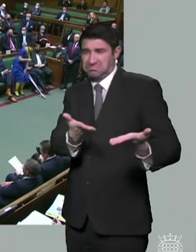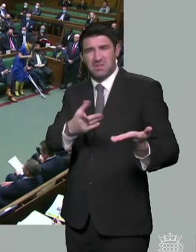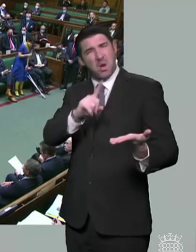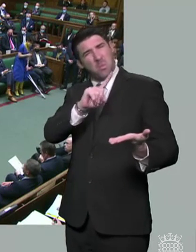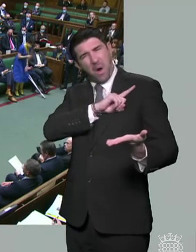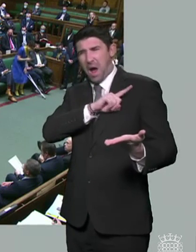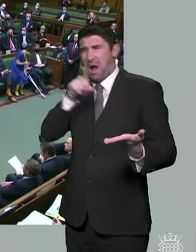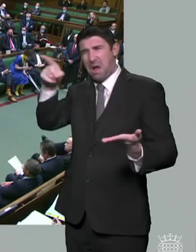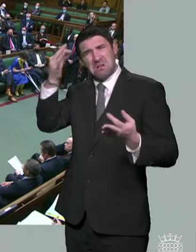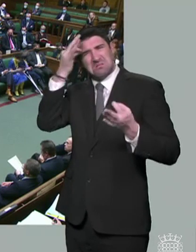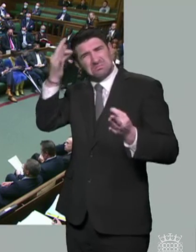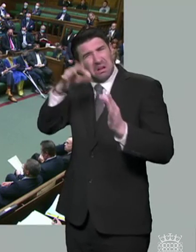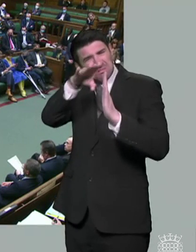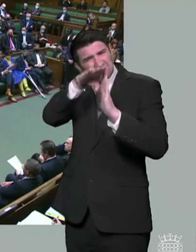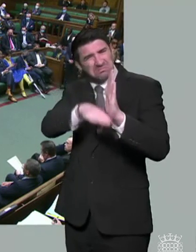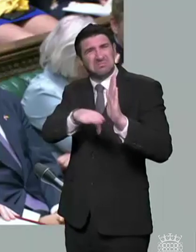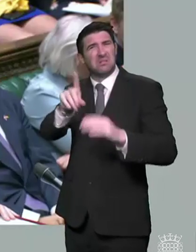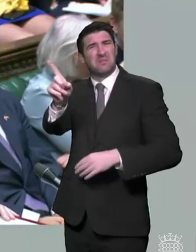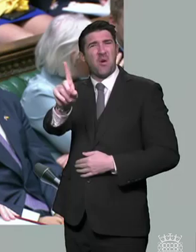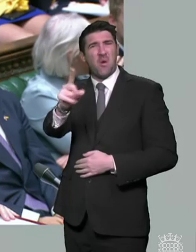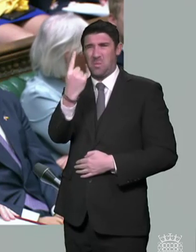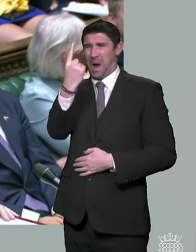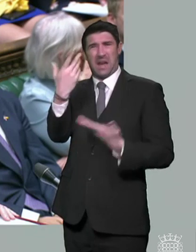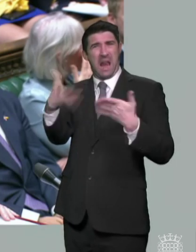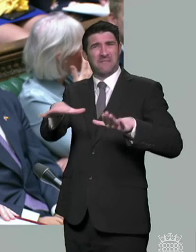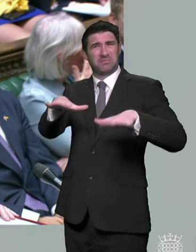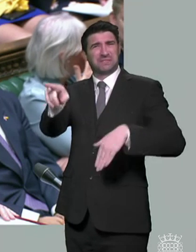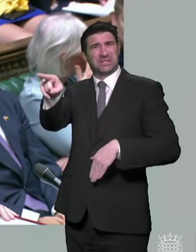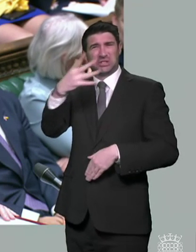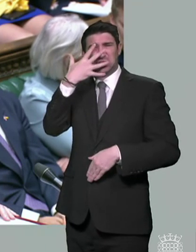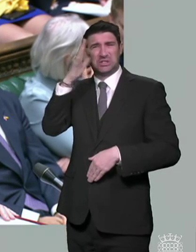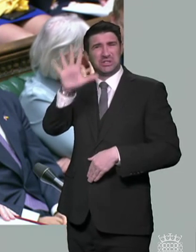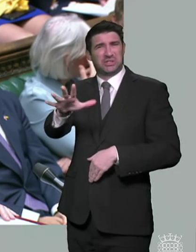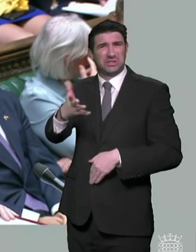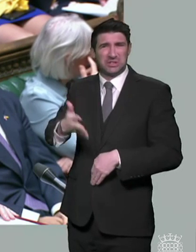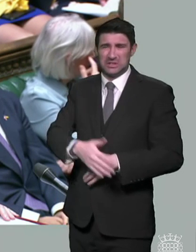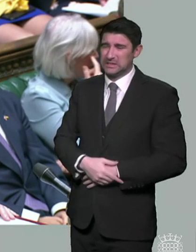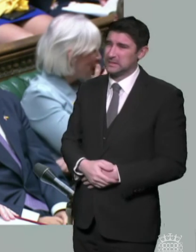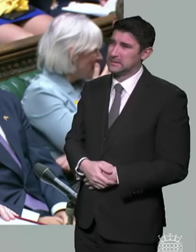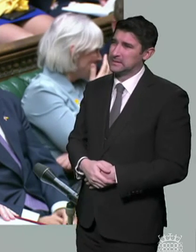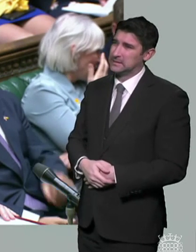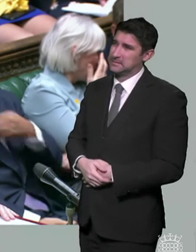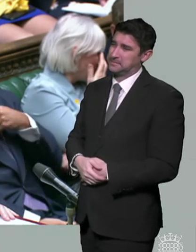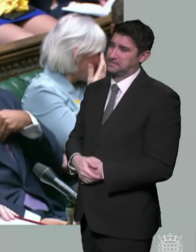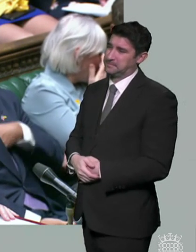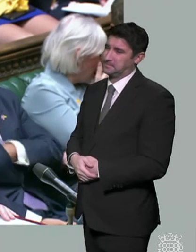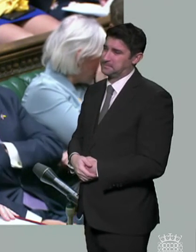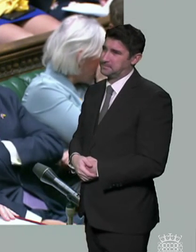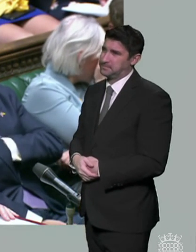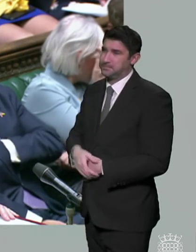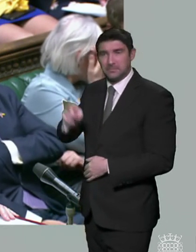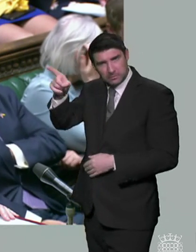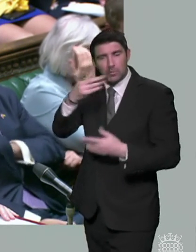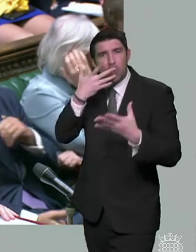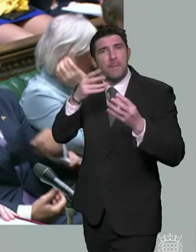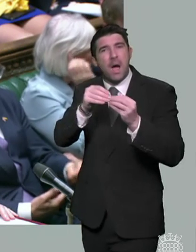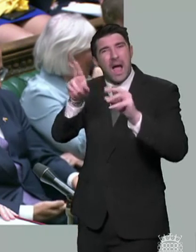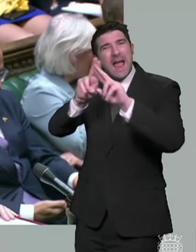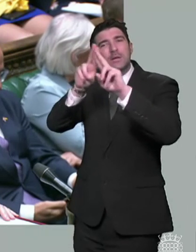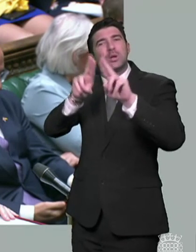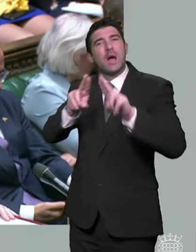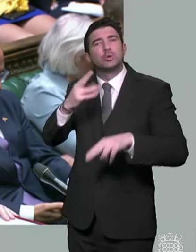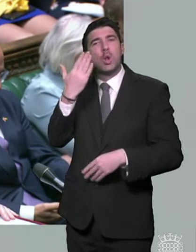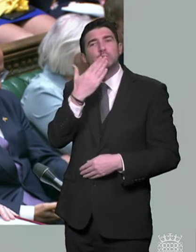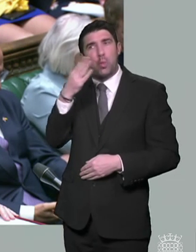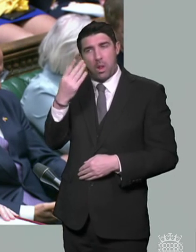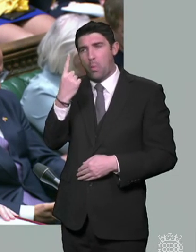I thank the right honourable Lady very much and I know the whole House will want to help the 173 she mentions in Ukraine.